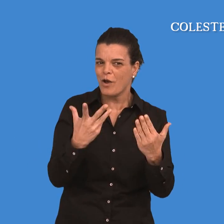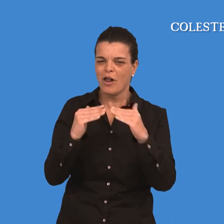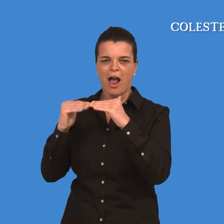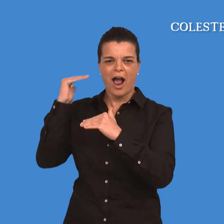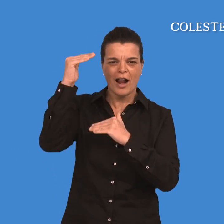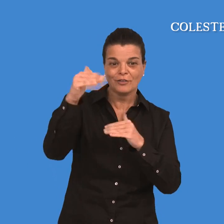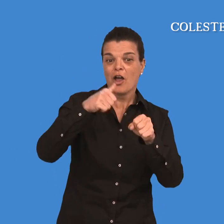superior